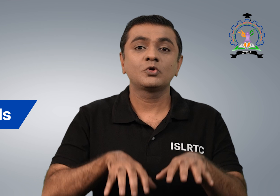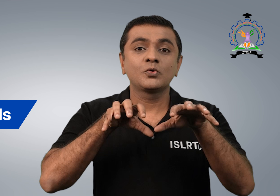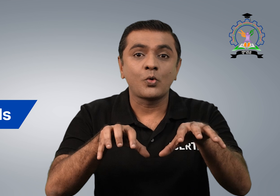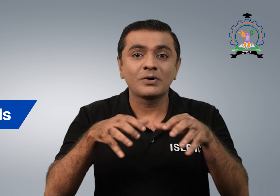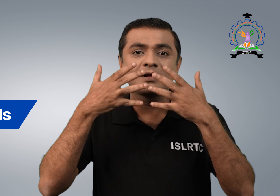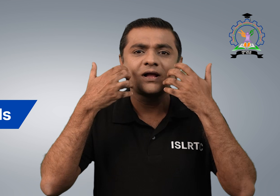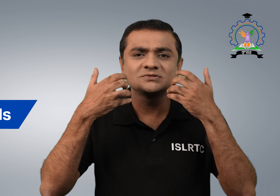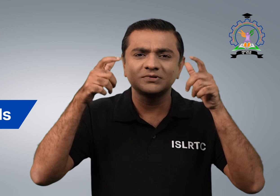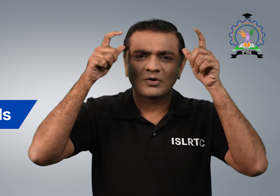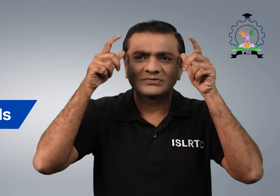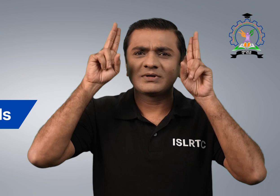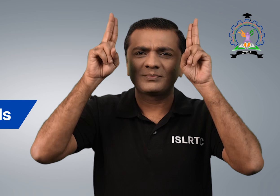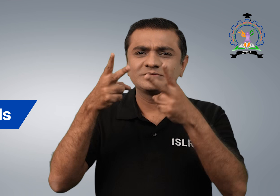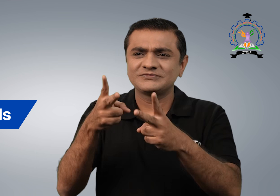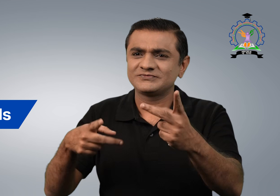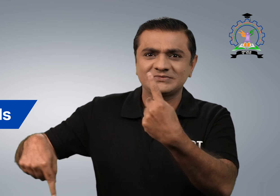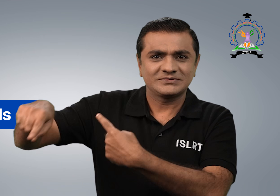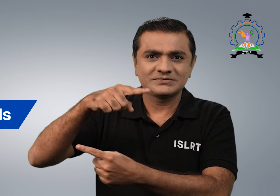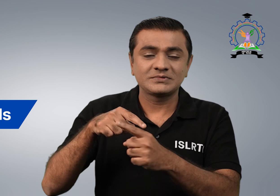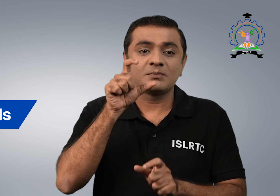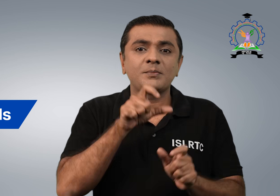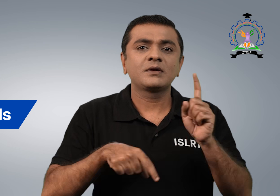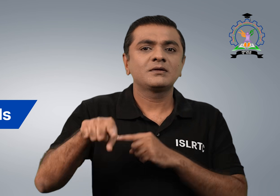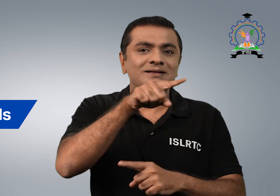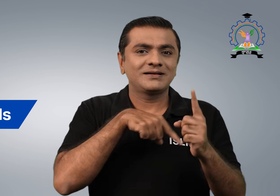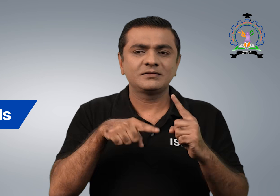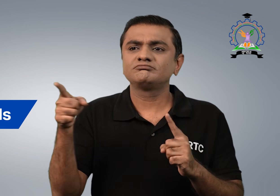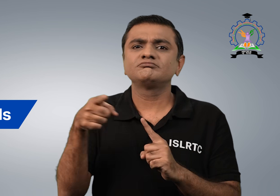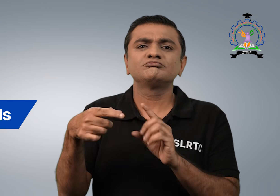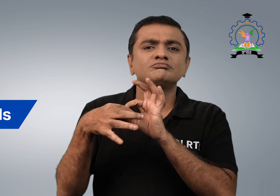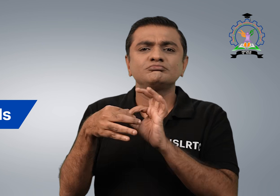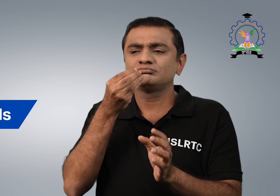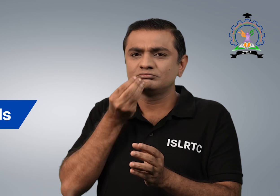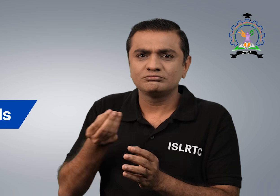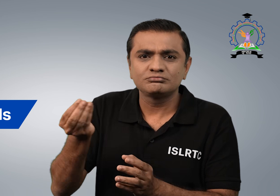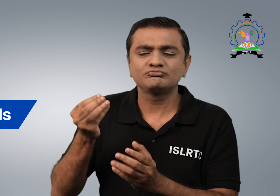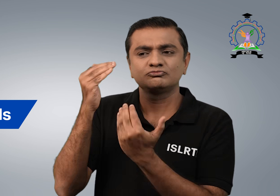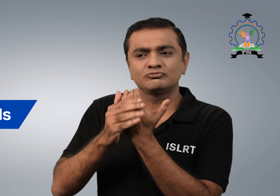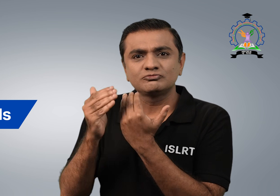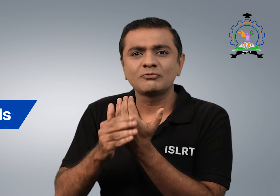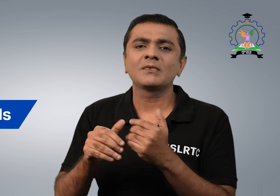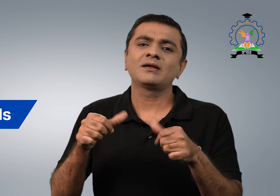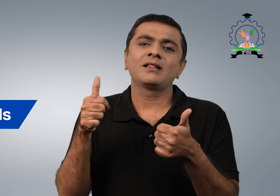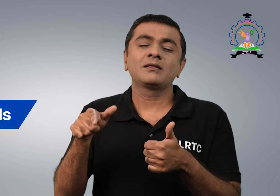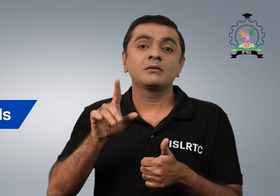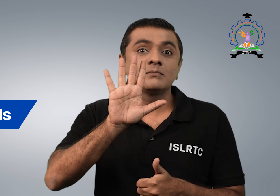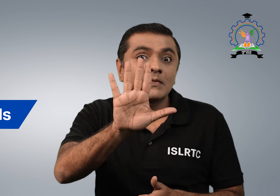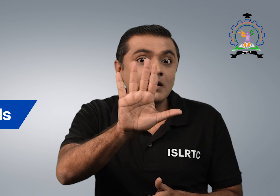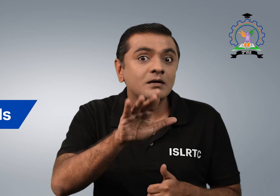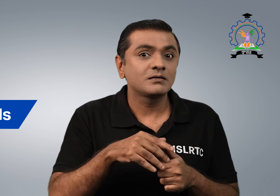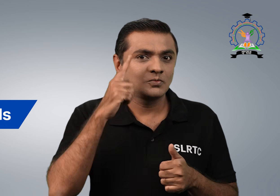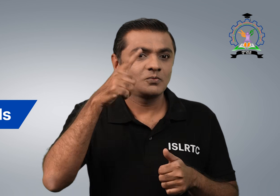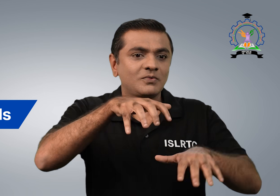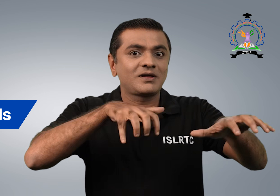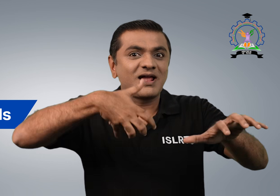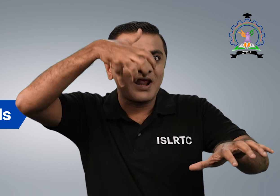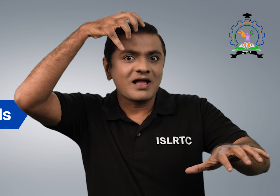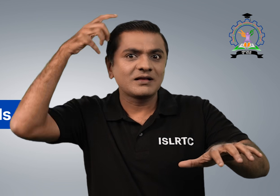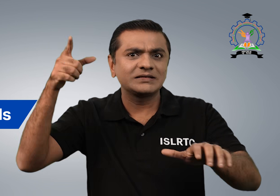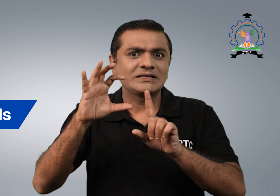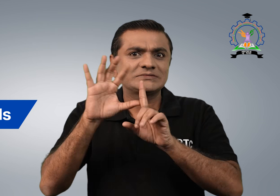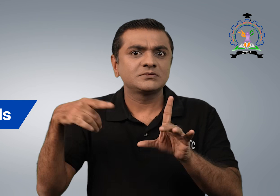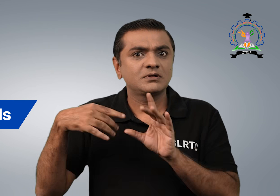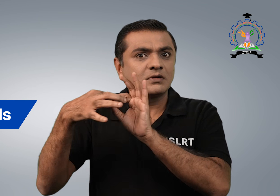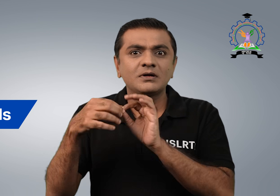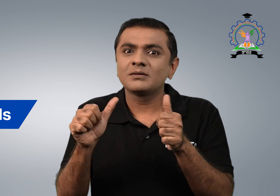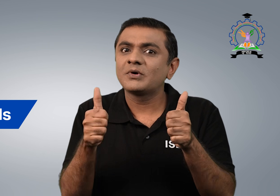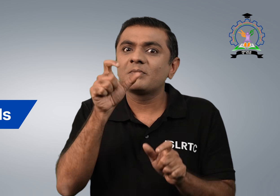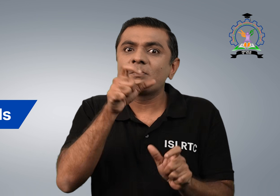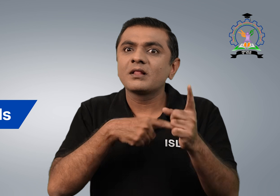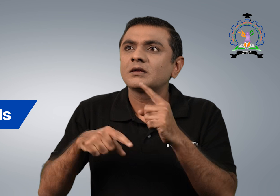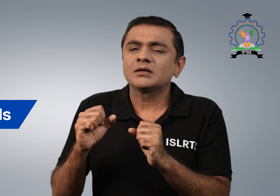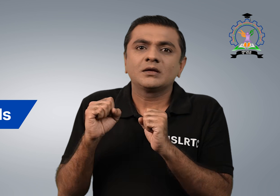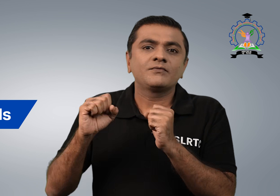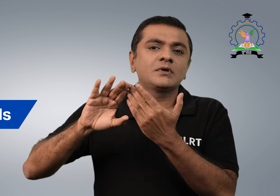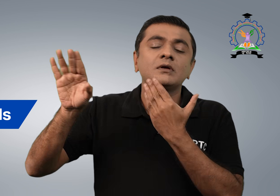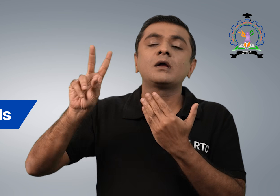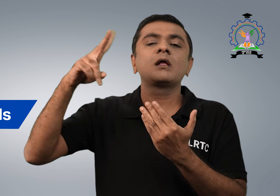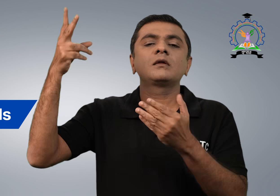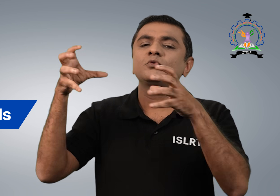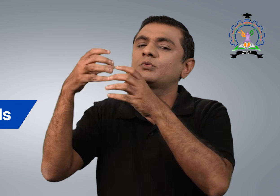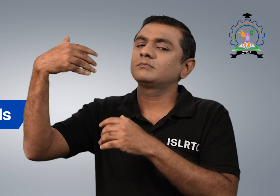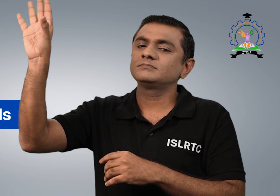It refer to animals like dogs, cats, cows, rabbits, and others who are living with humans and being provided food. Domestic animals are different from wild animals like lions, with whom humans cannot live.